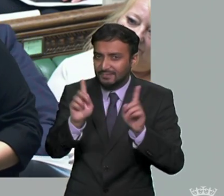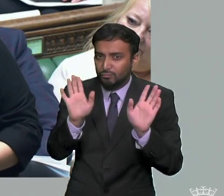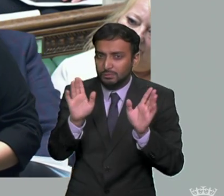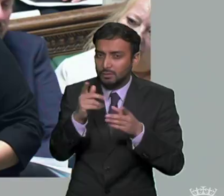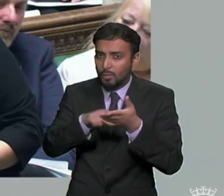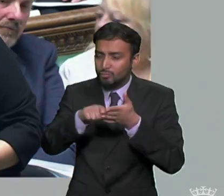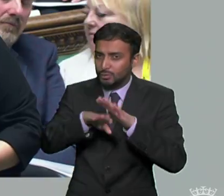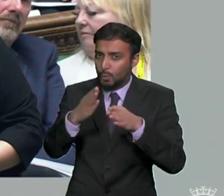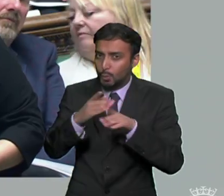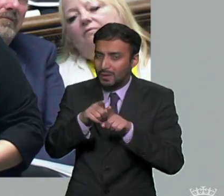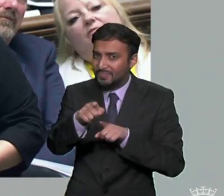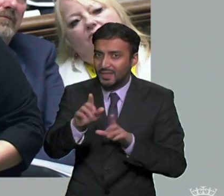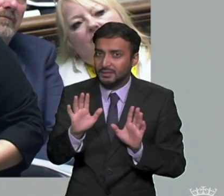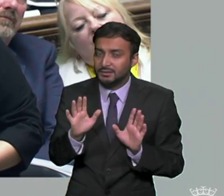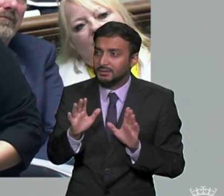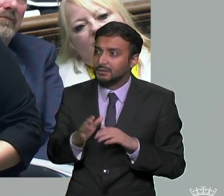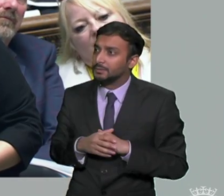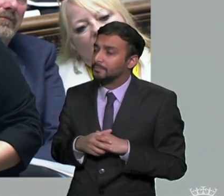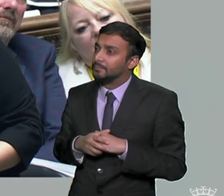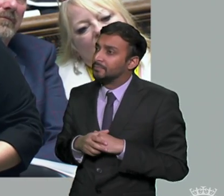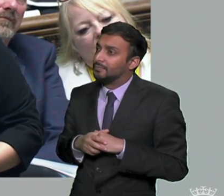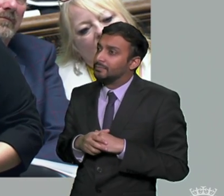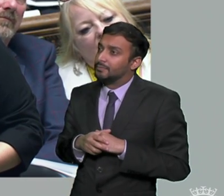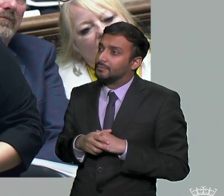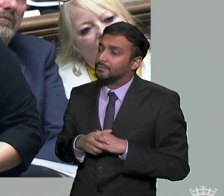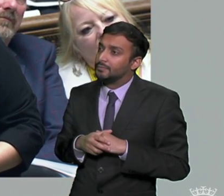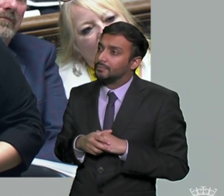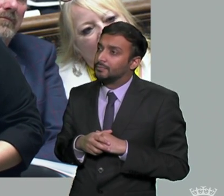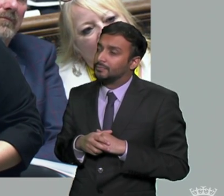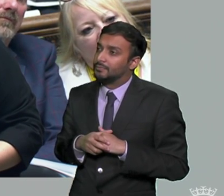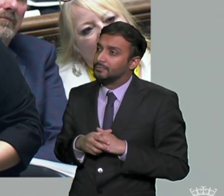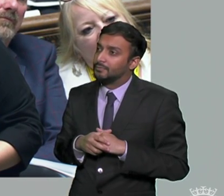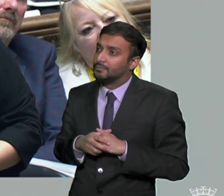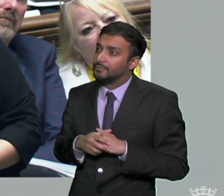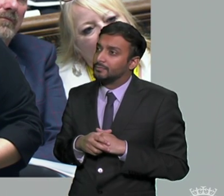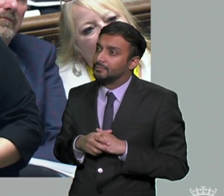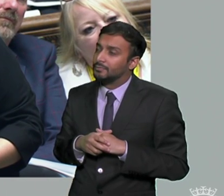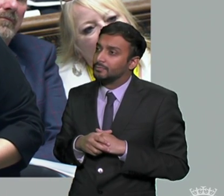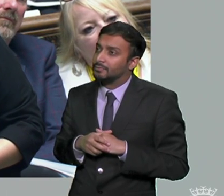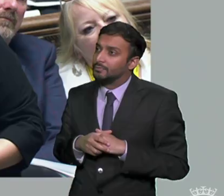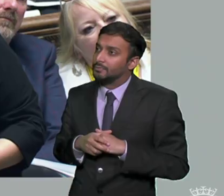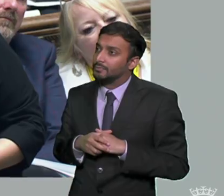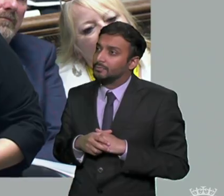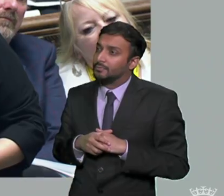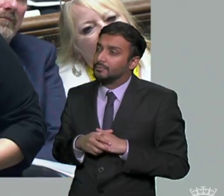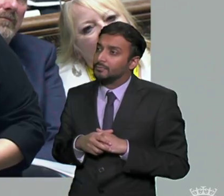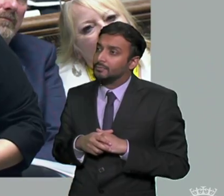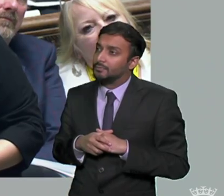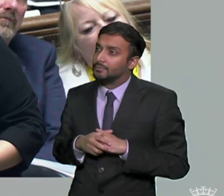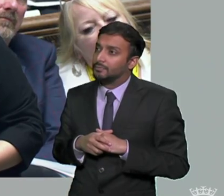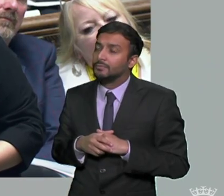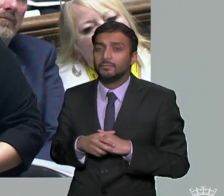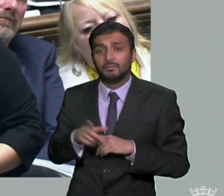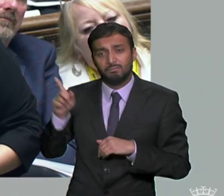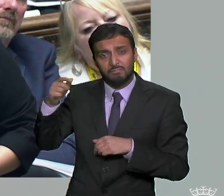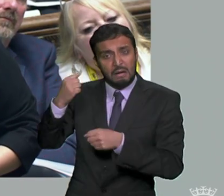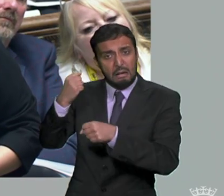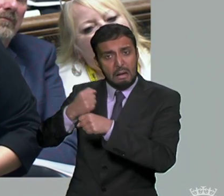The late Canon Kenyon Wright said:“What if that other voice we all know so well responds by saying, ‘We say no, and we are the state’?